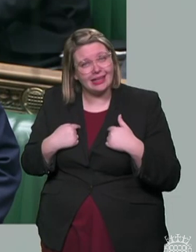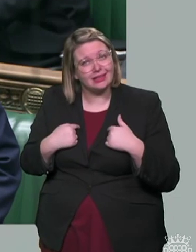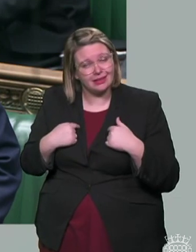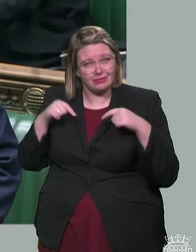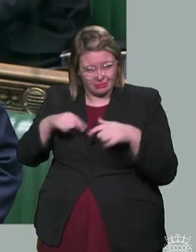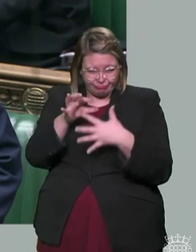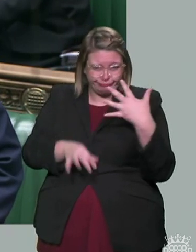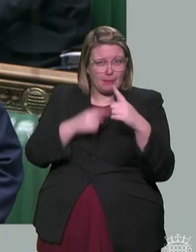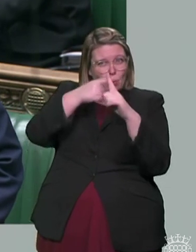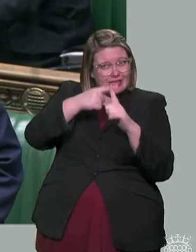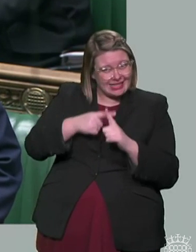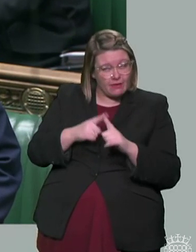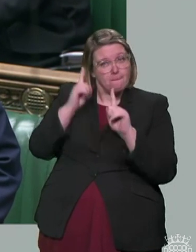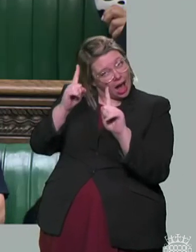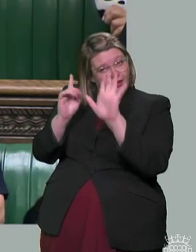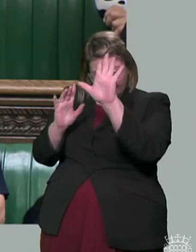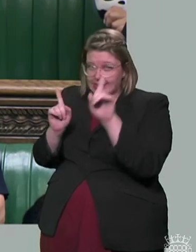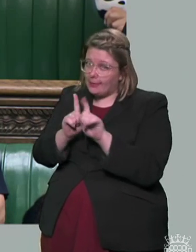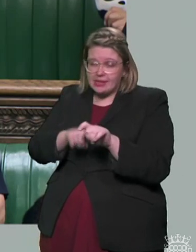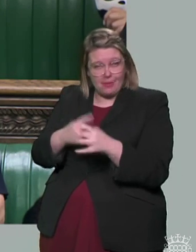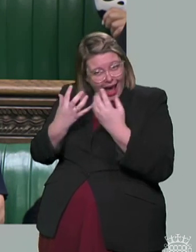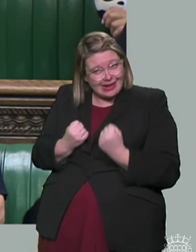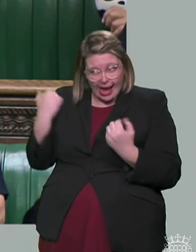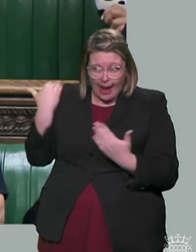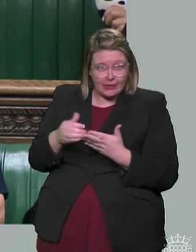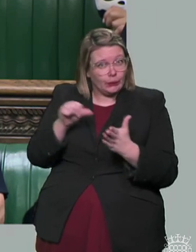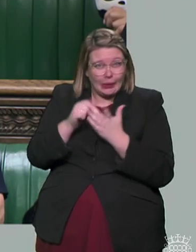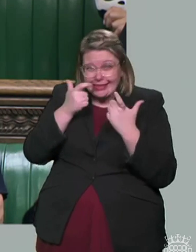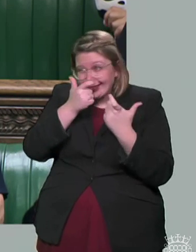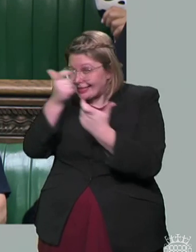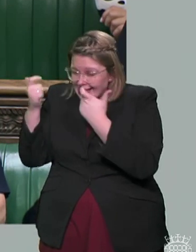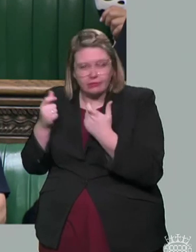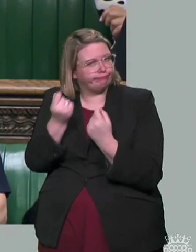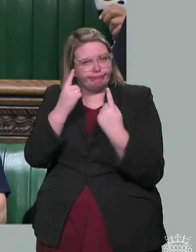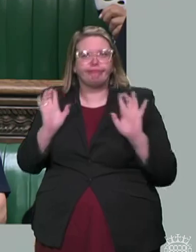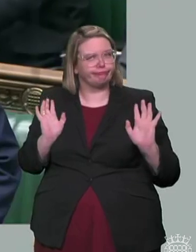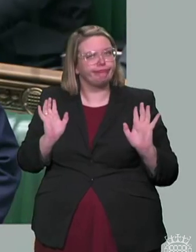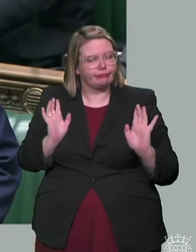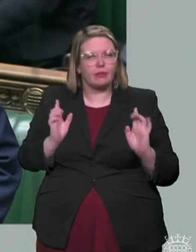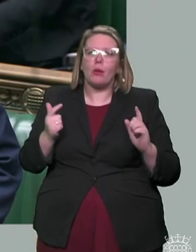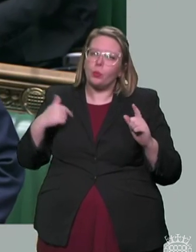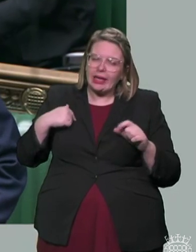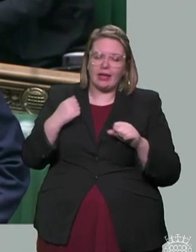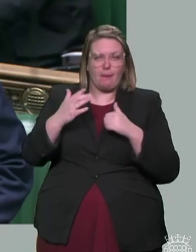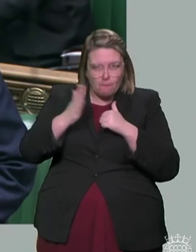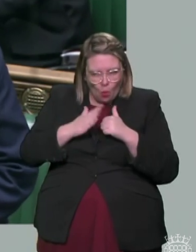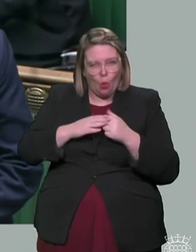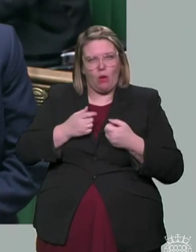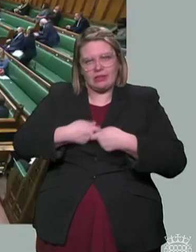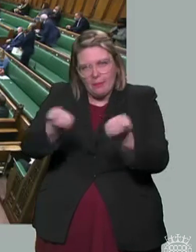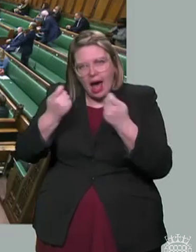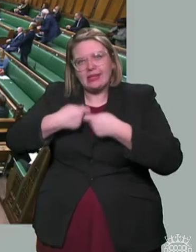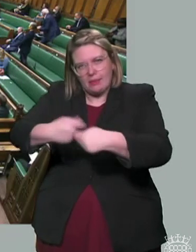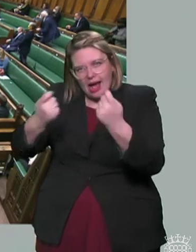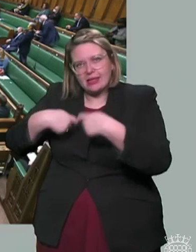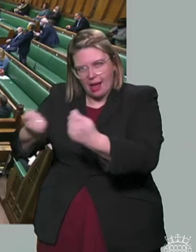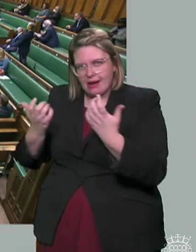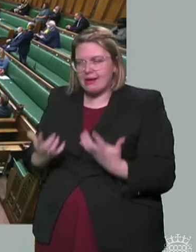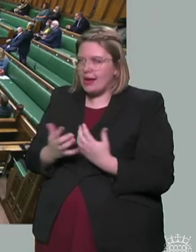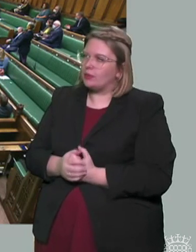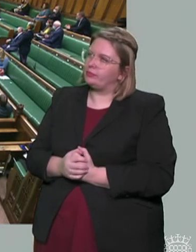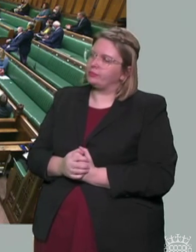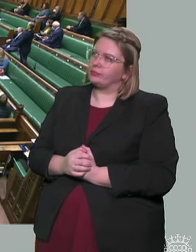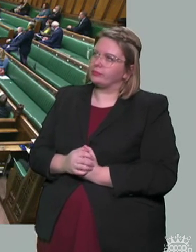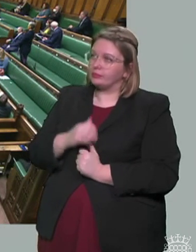Those are positives. I fully accept that it has been difficult for people to get tests, but we are stepping up supply the whole time.